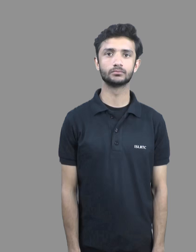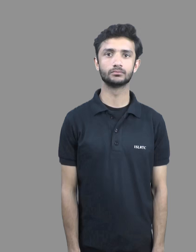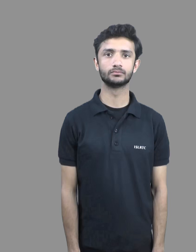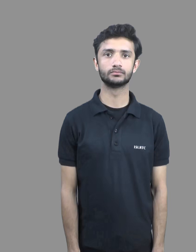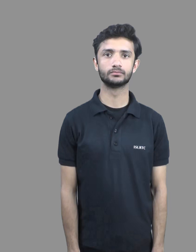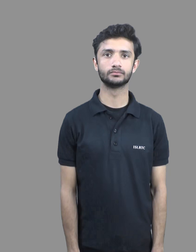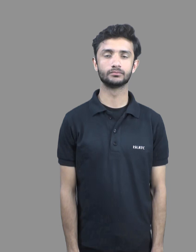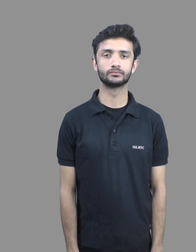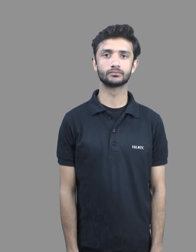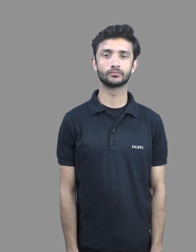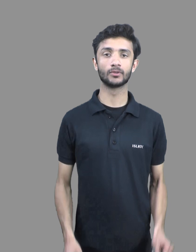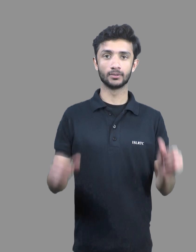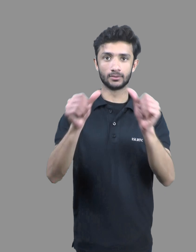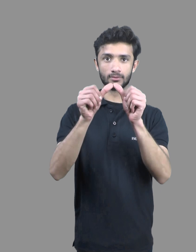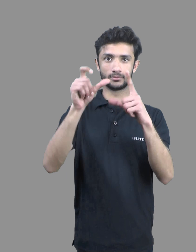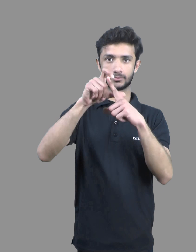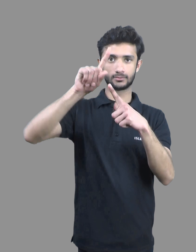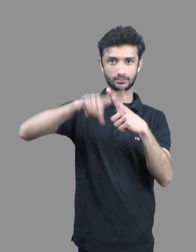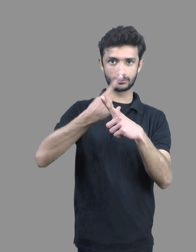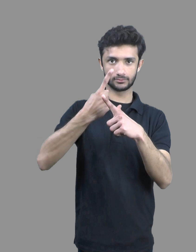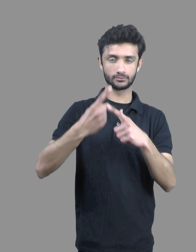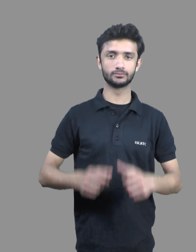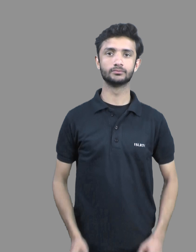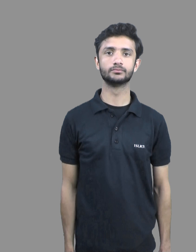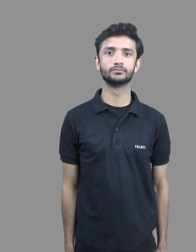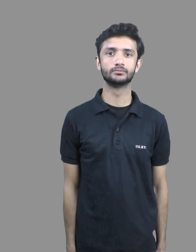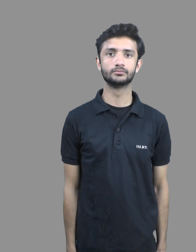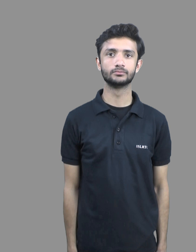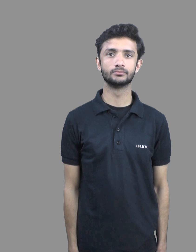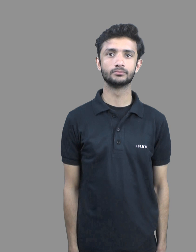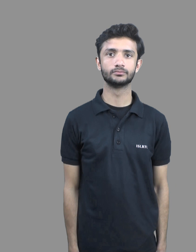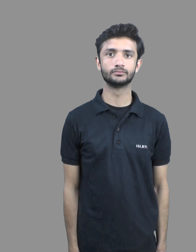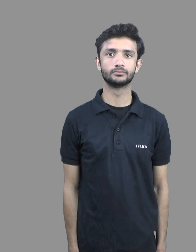Adjective